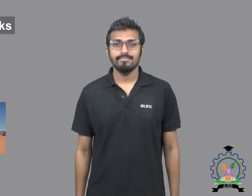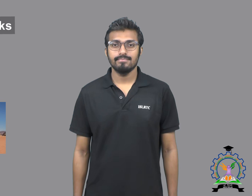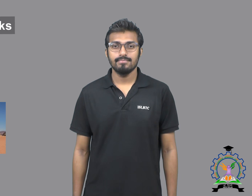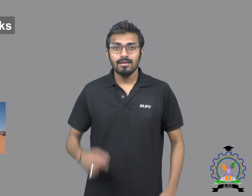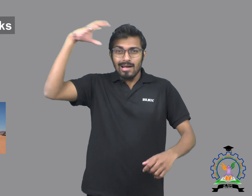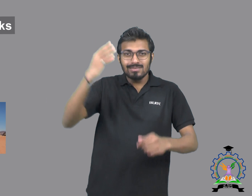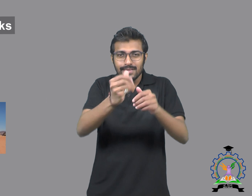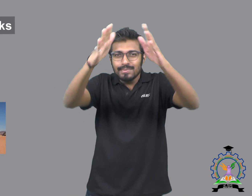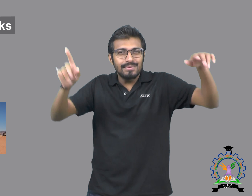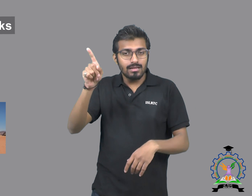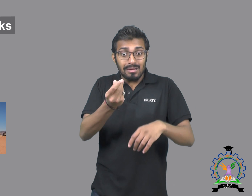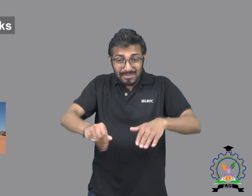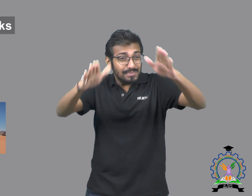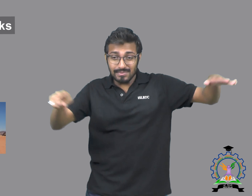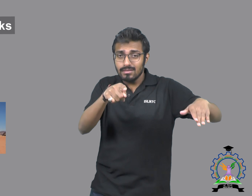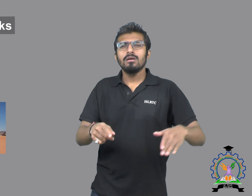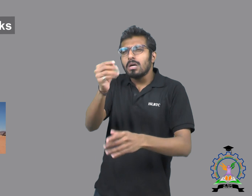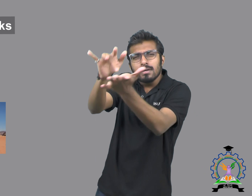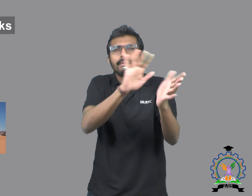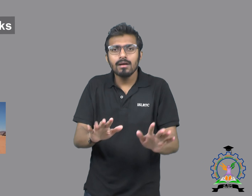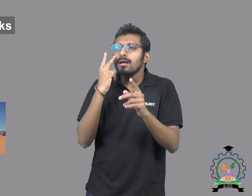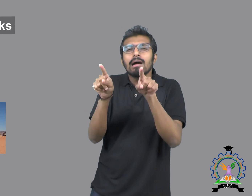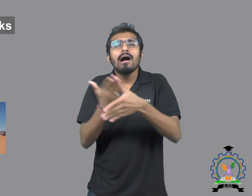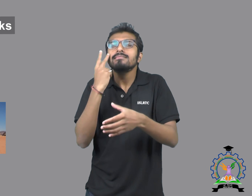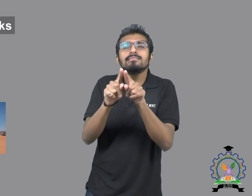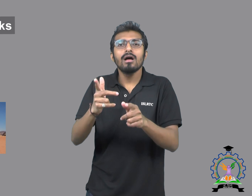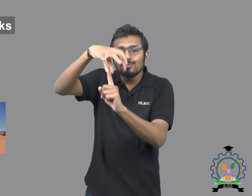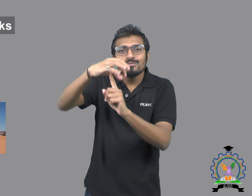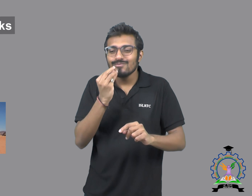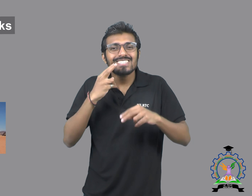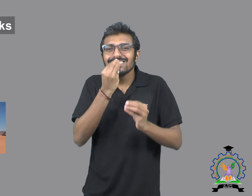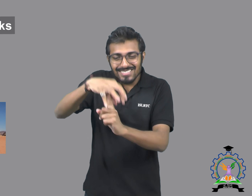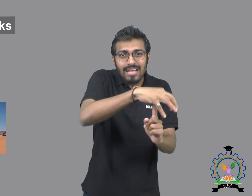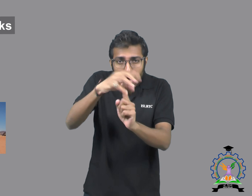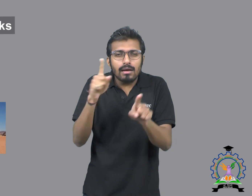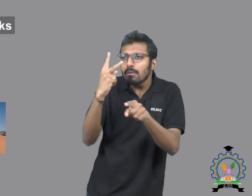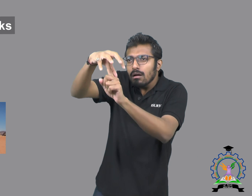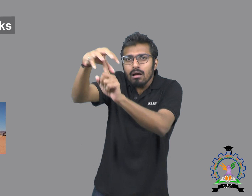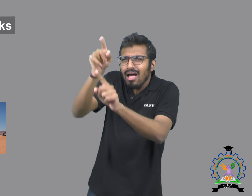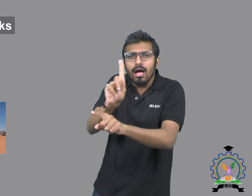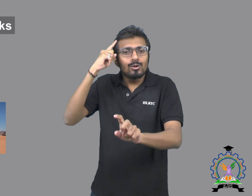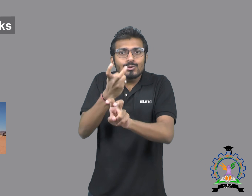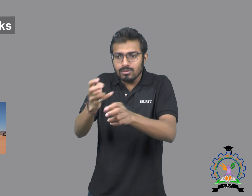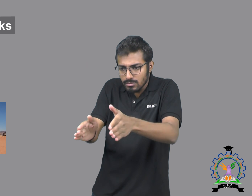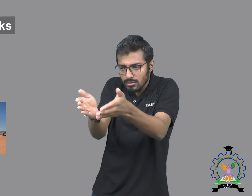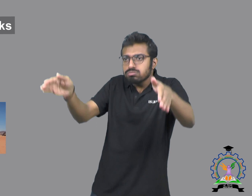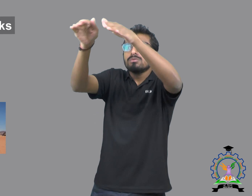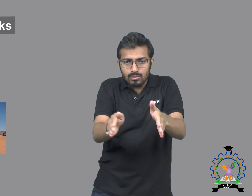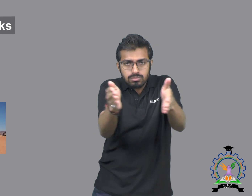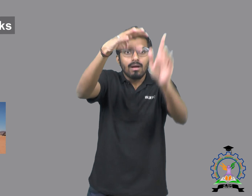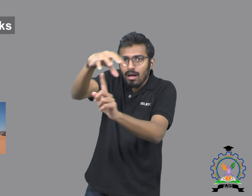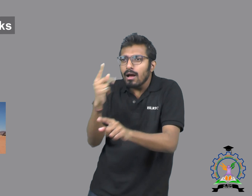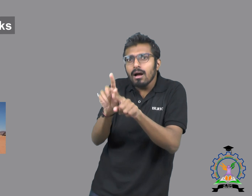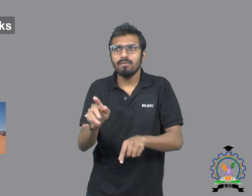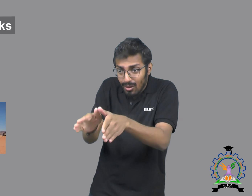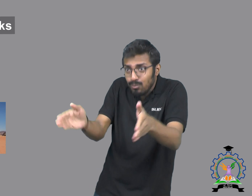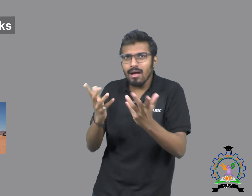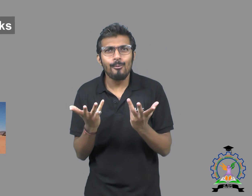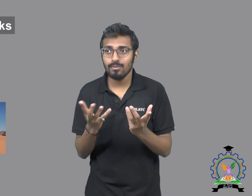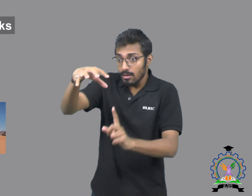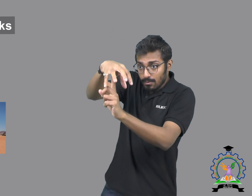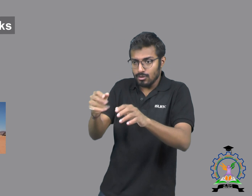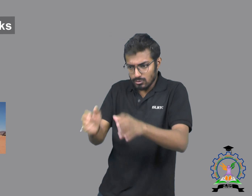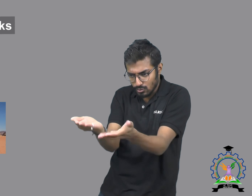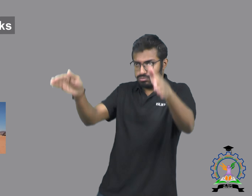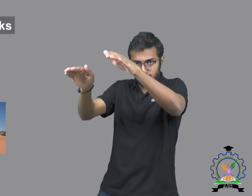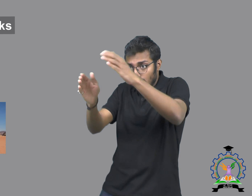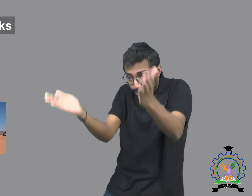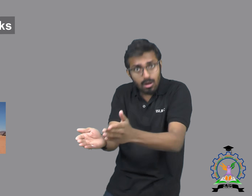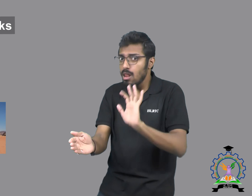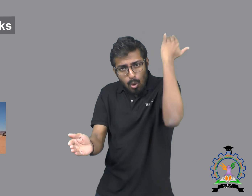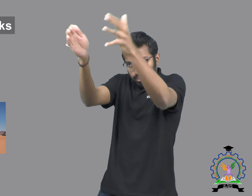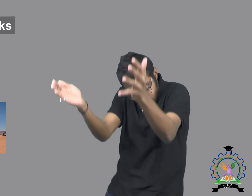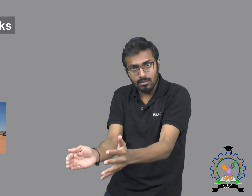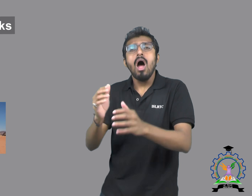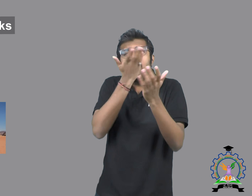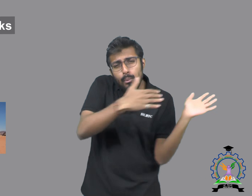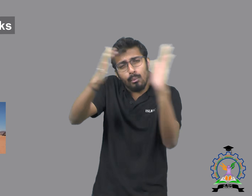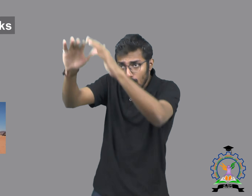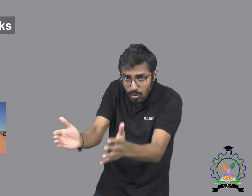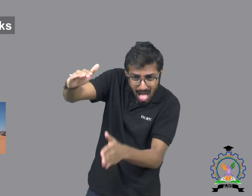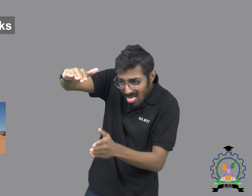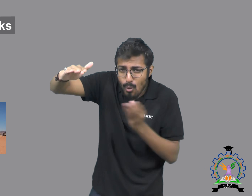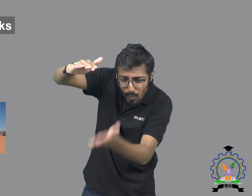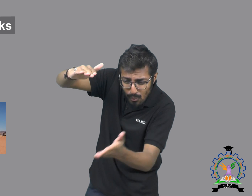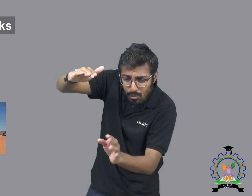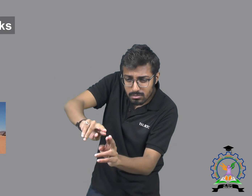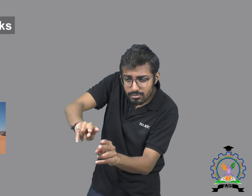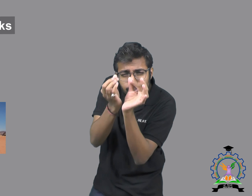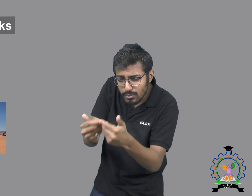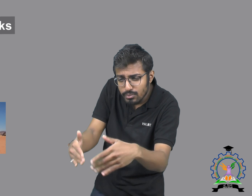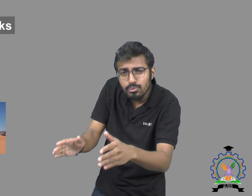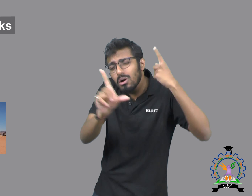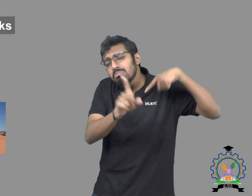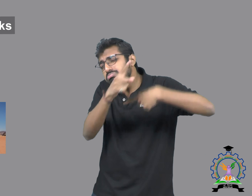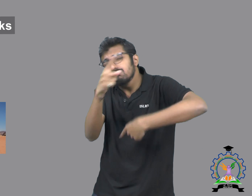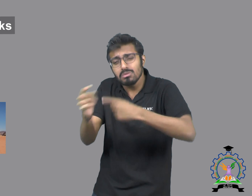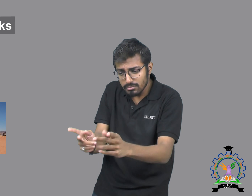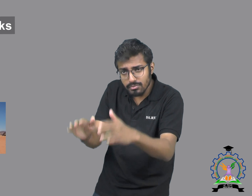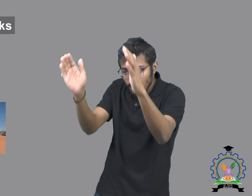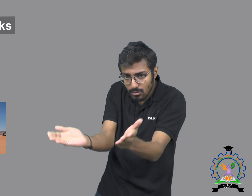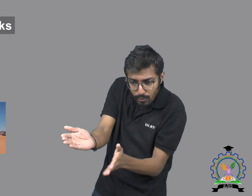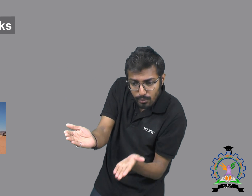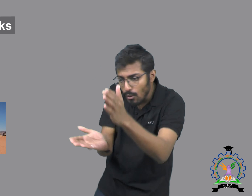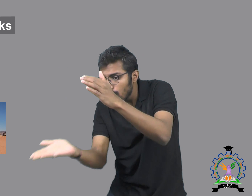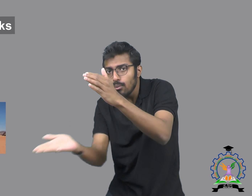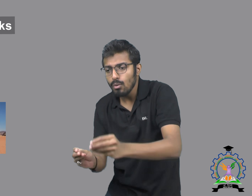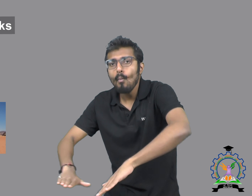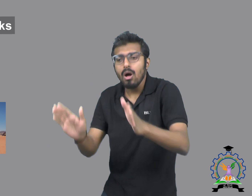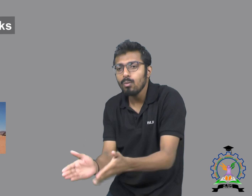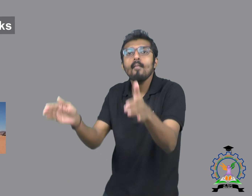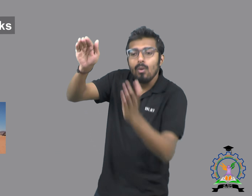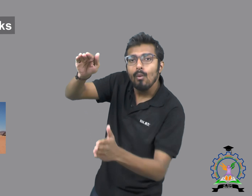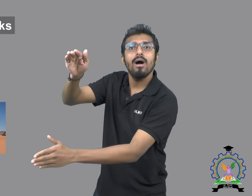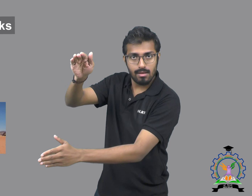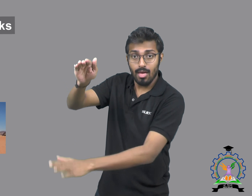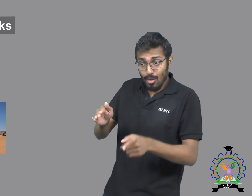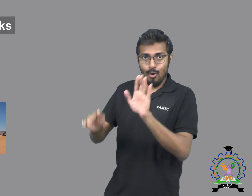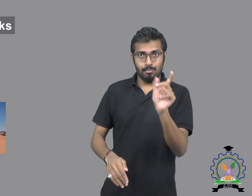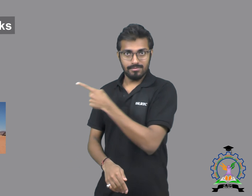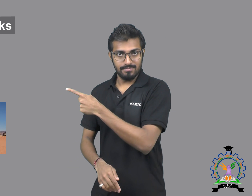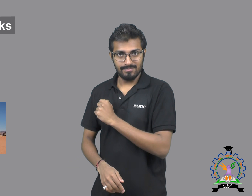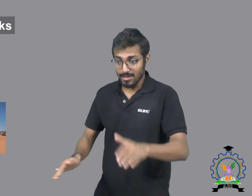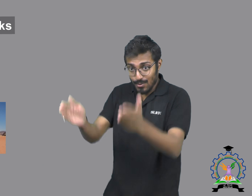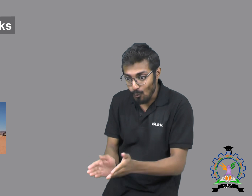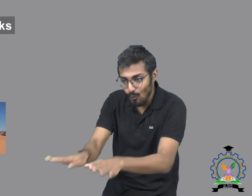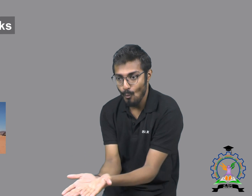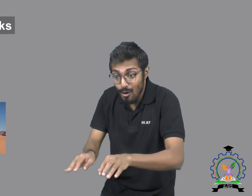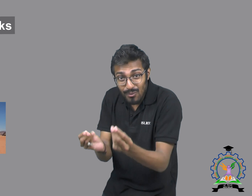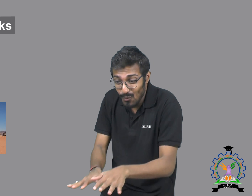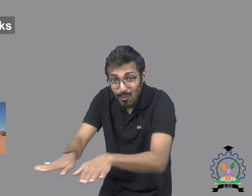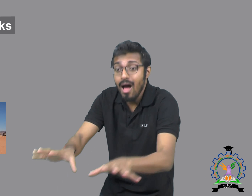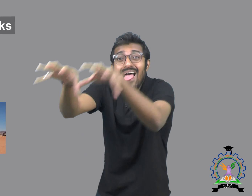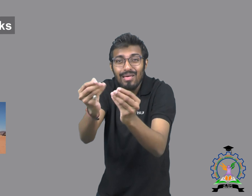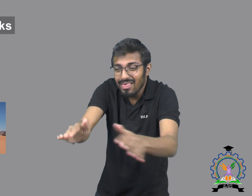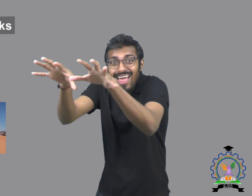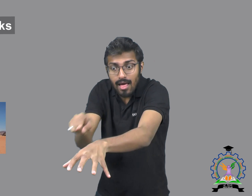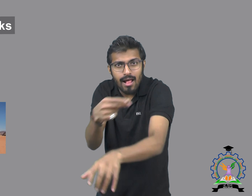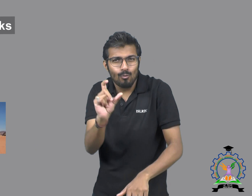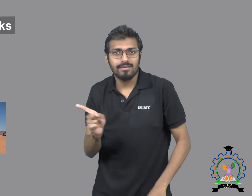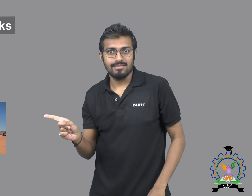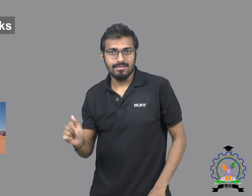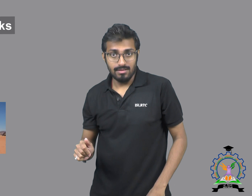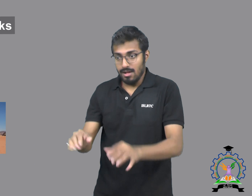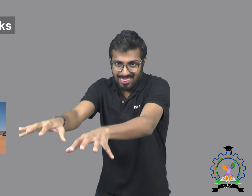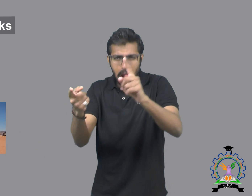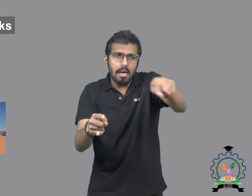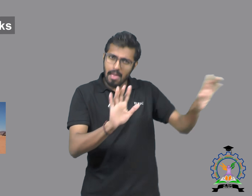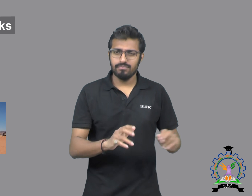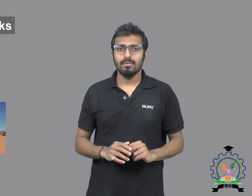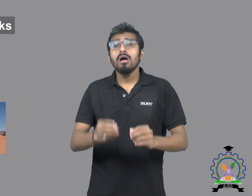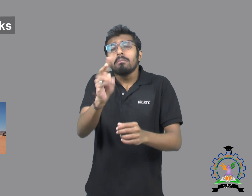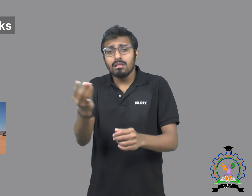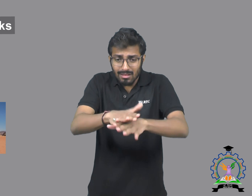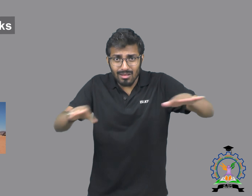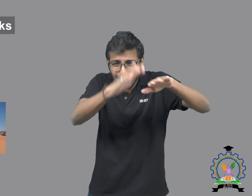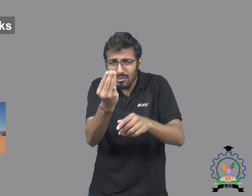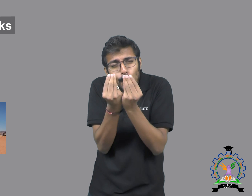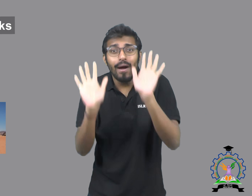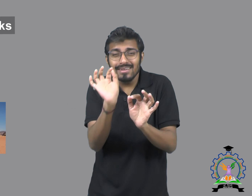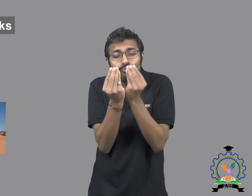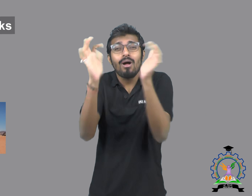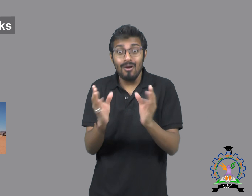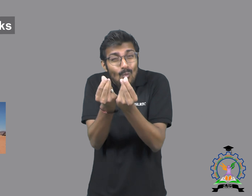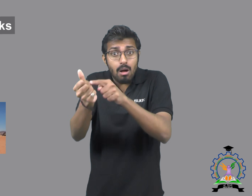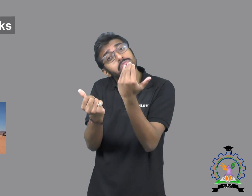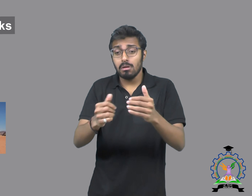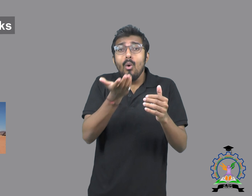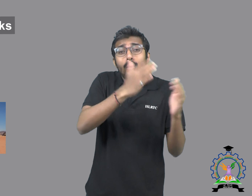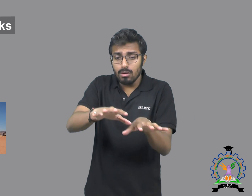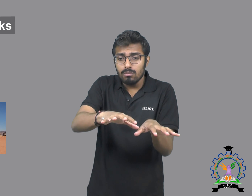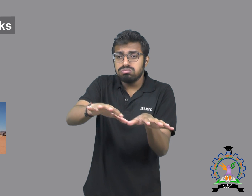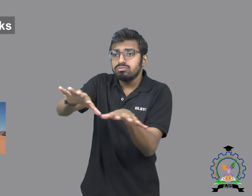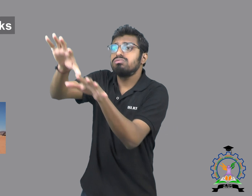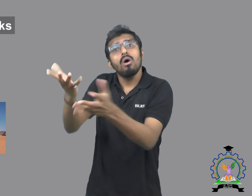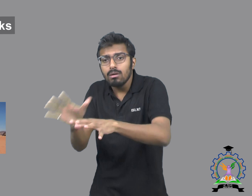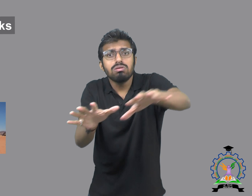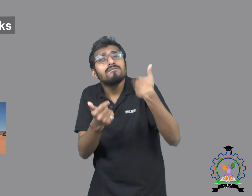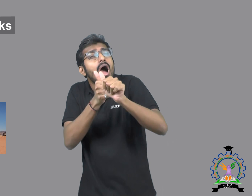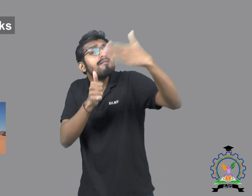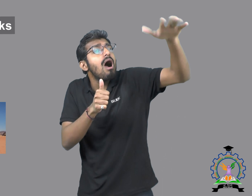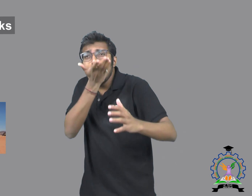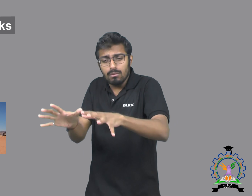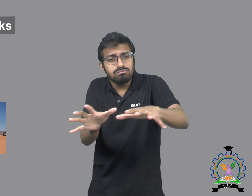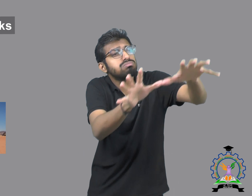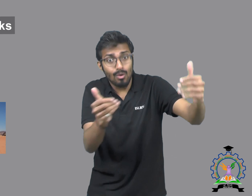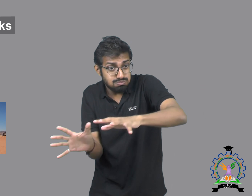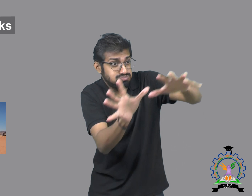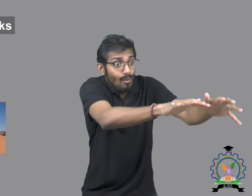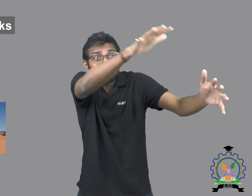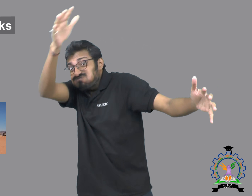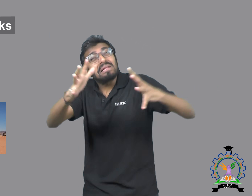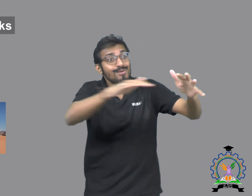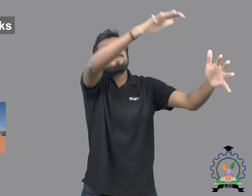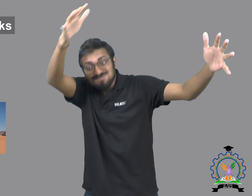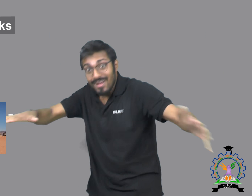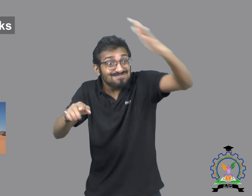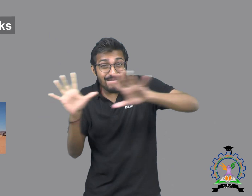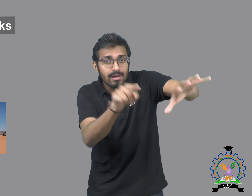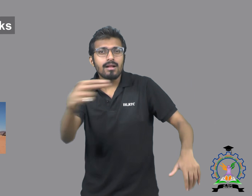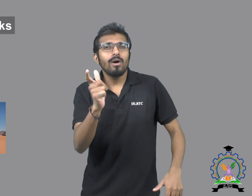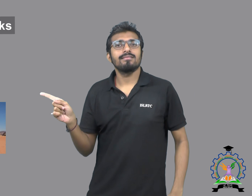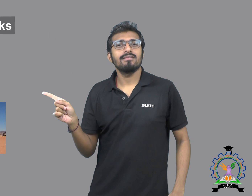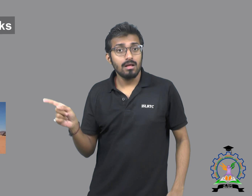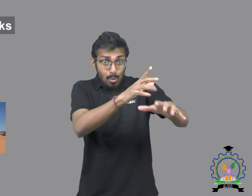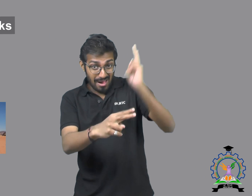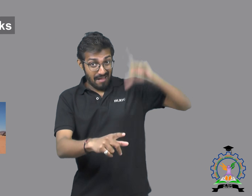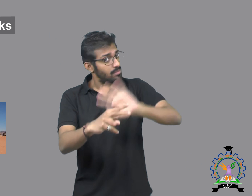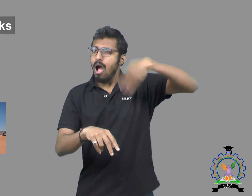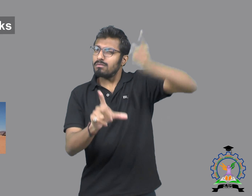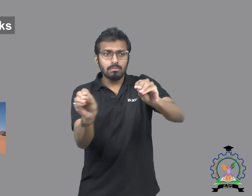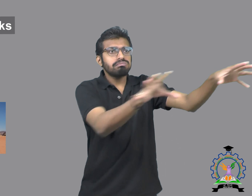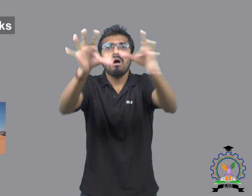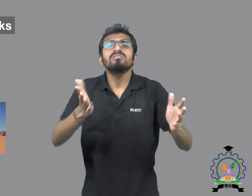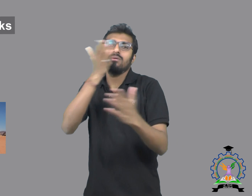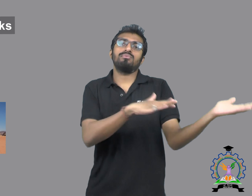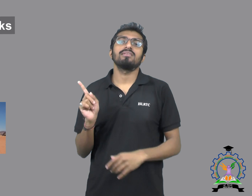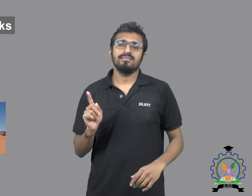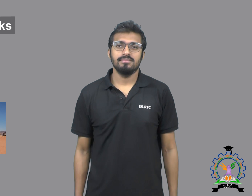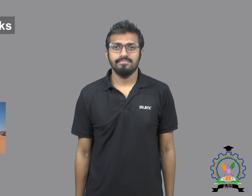Mushroom Rocks Loess and Sand Dunes